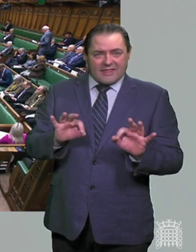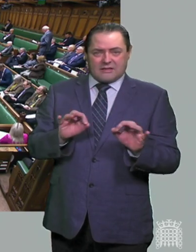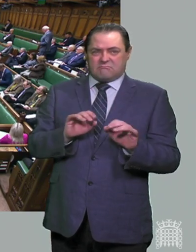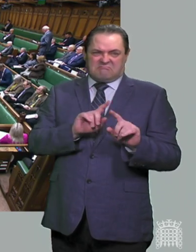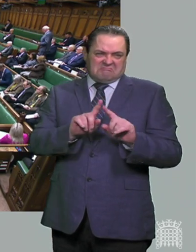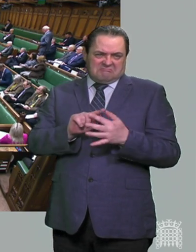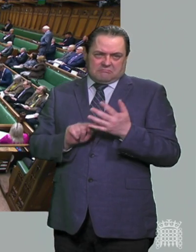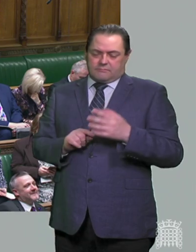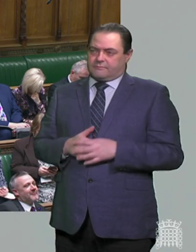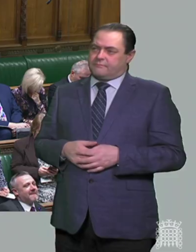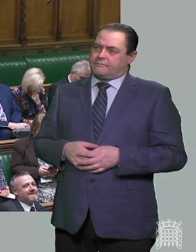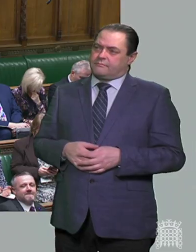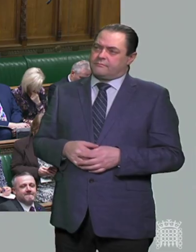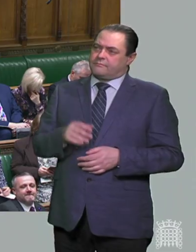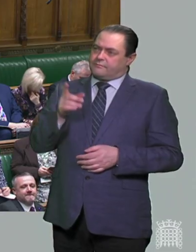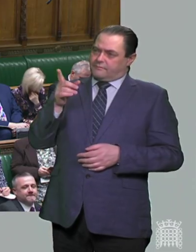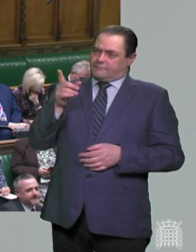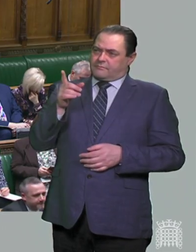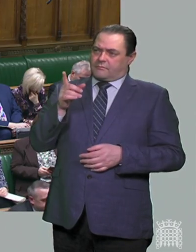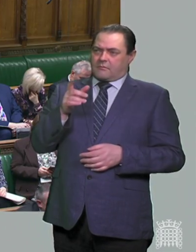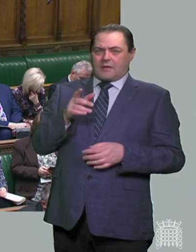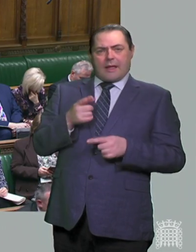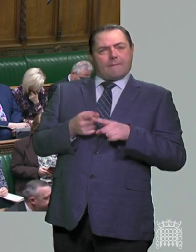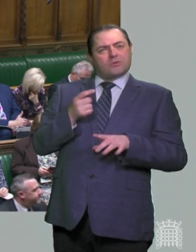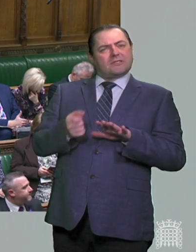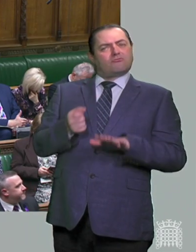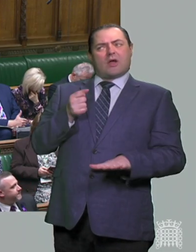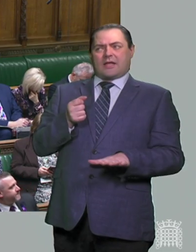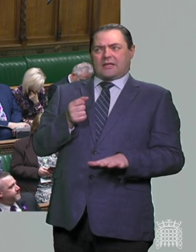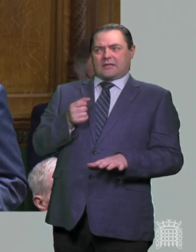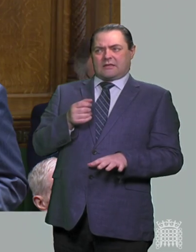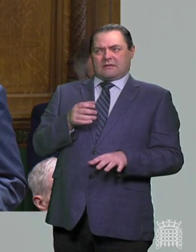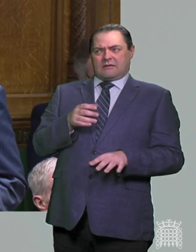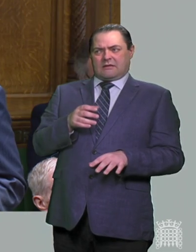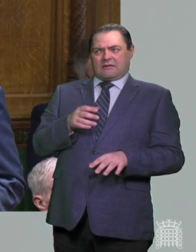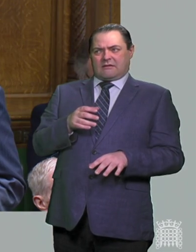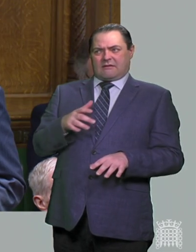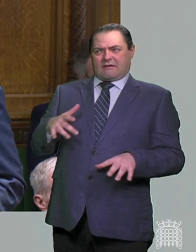Does the Secretary of State agree that, rather than an emergency brake, this is more like a handbrake?